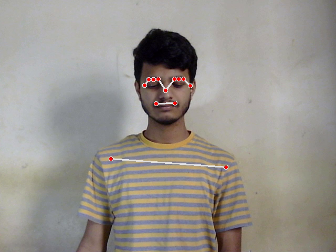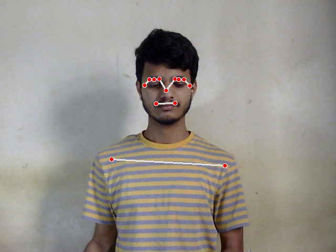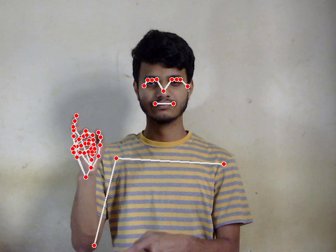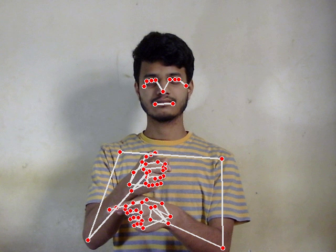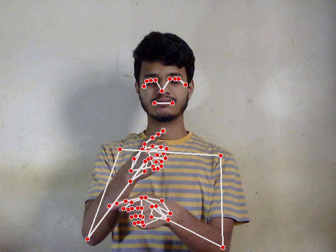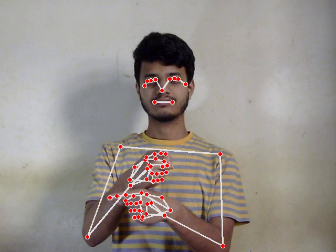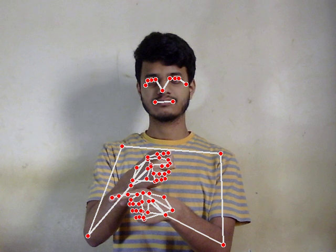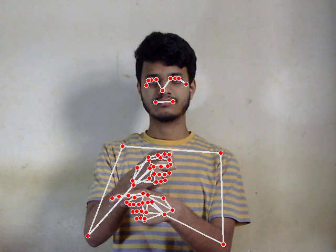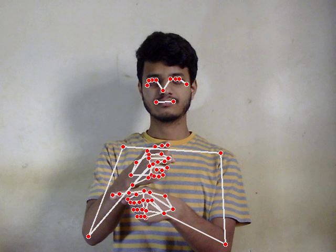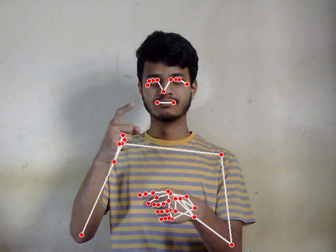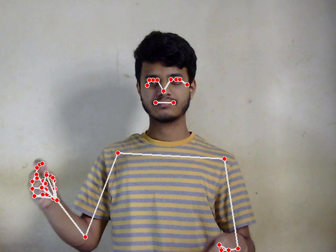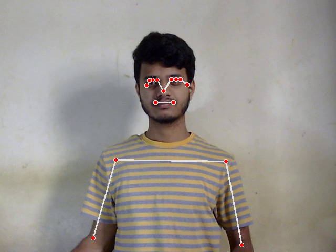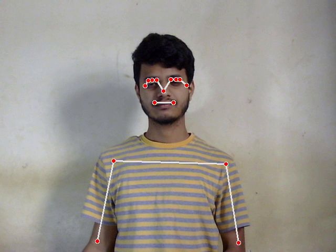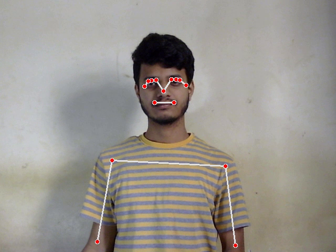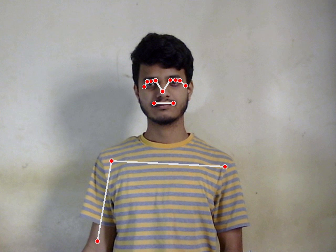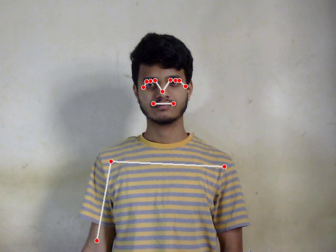right